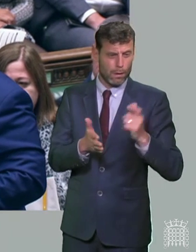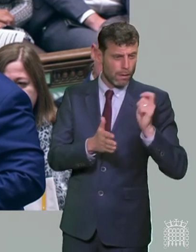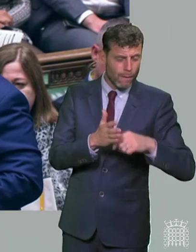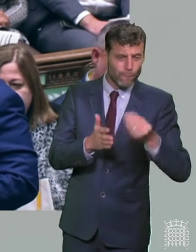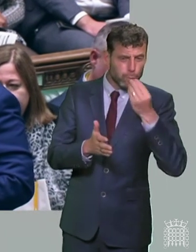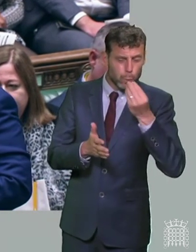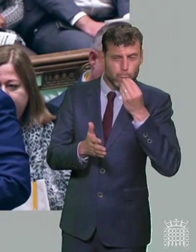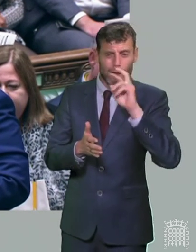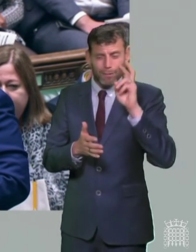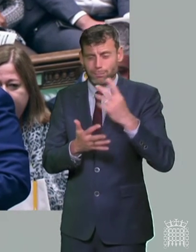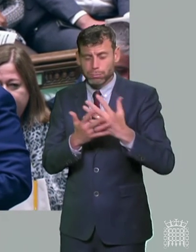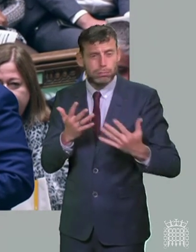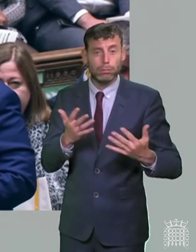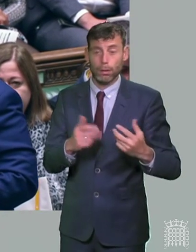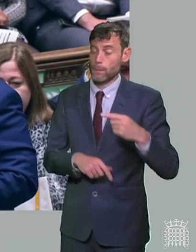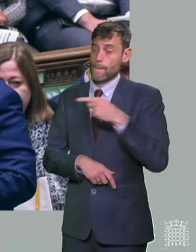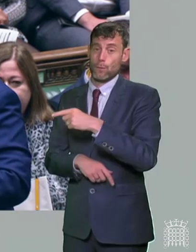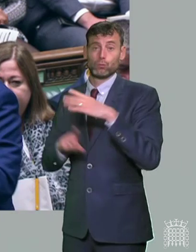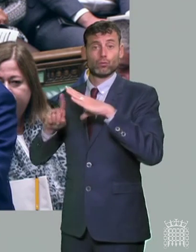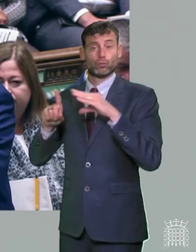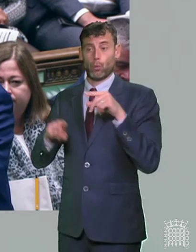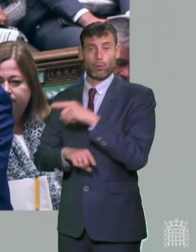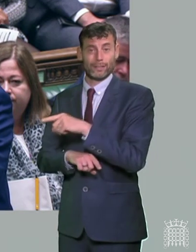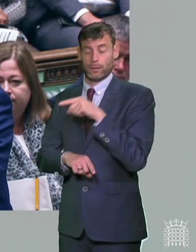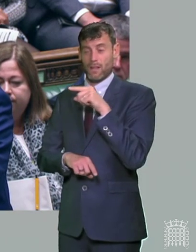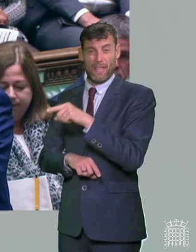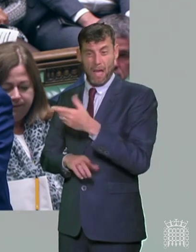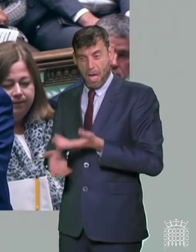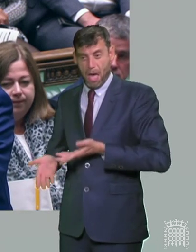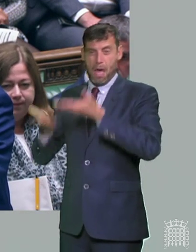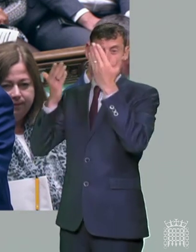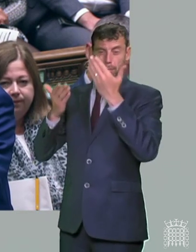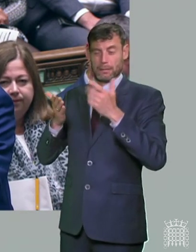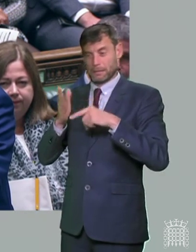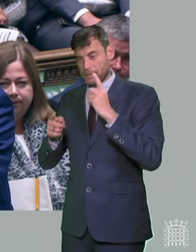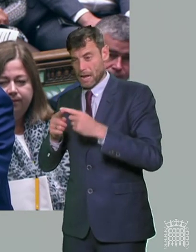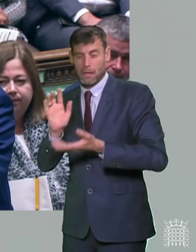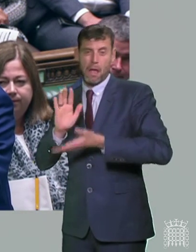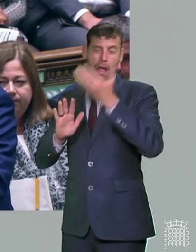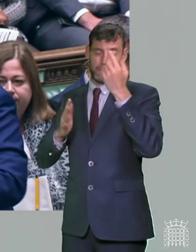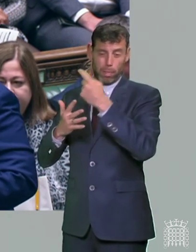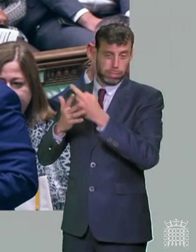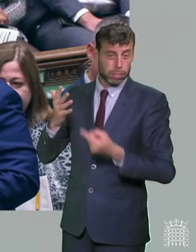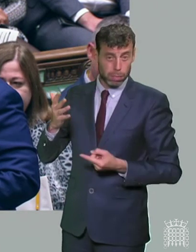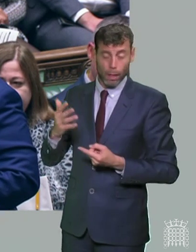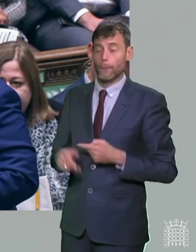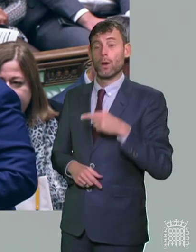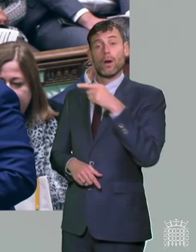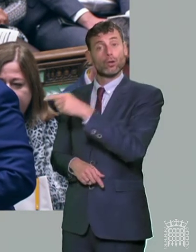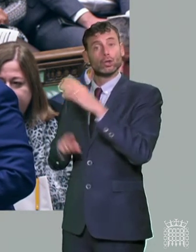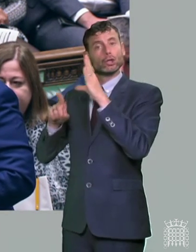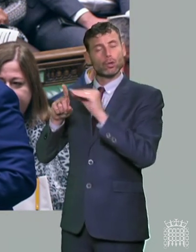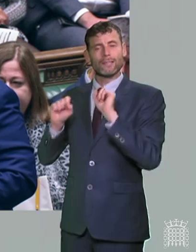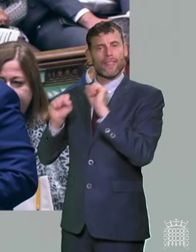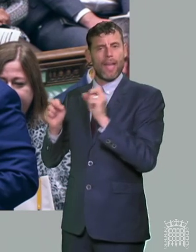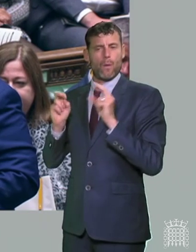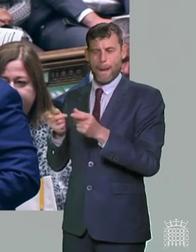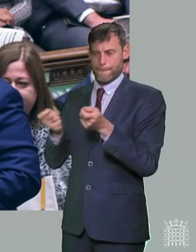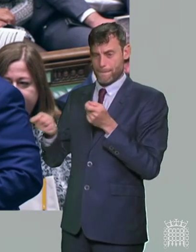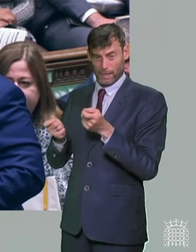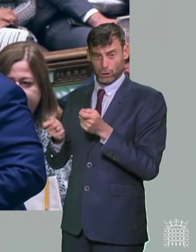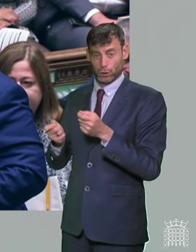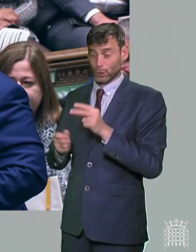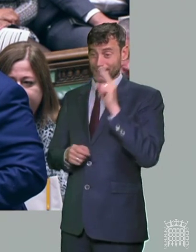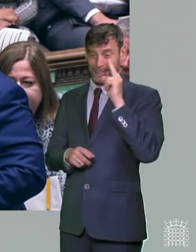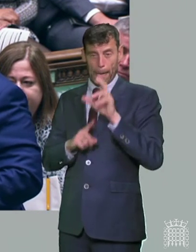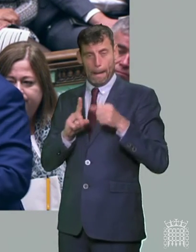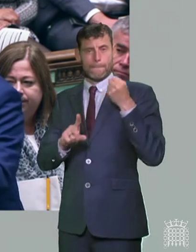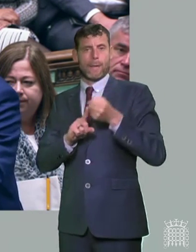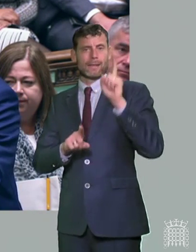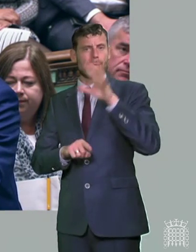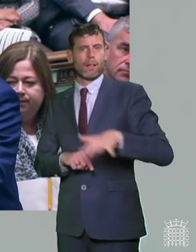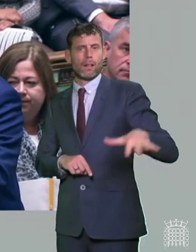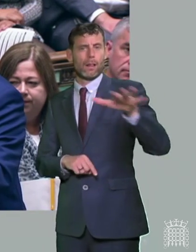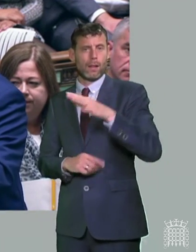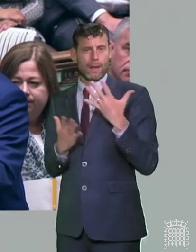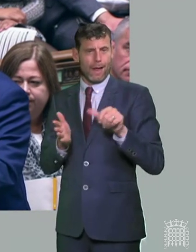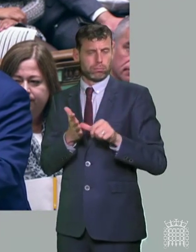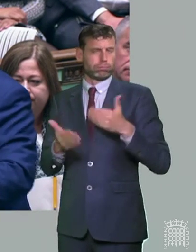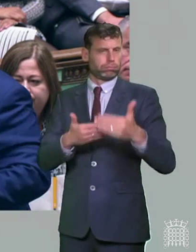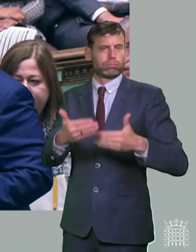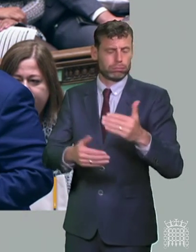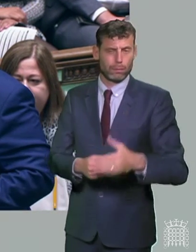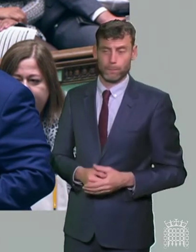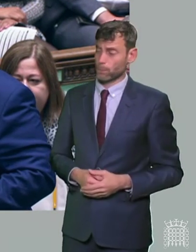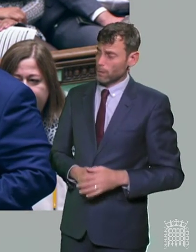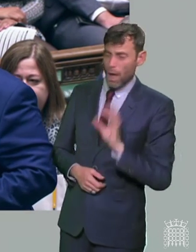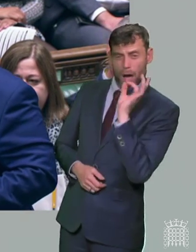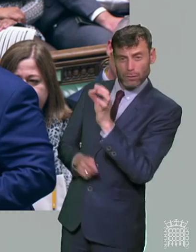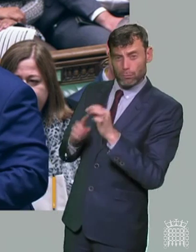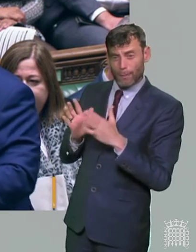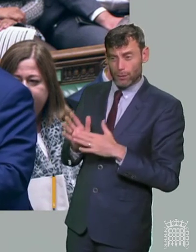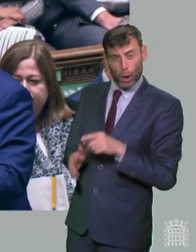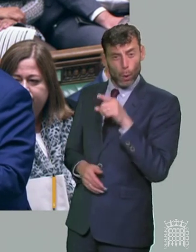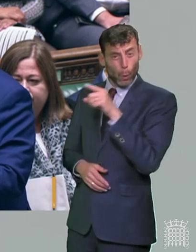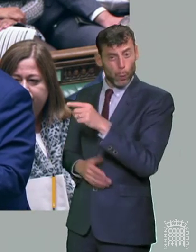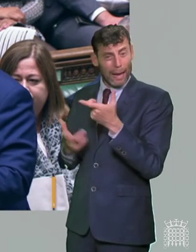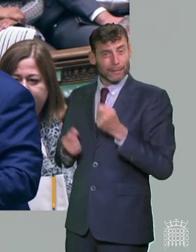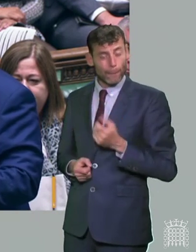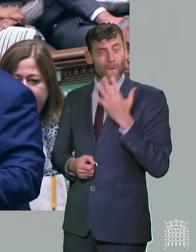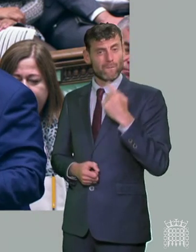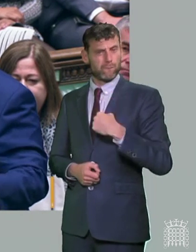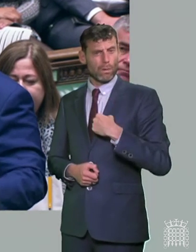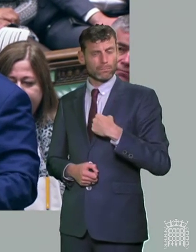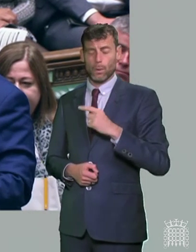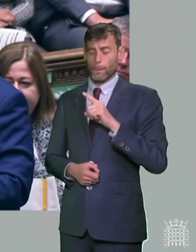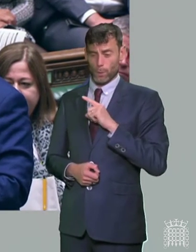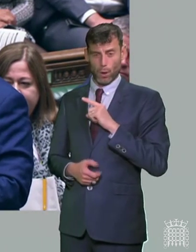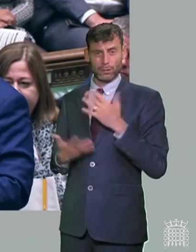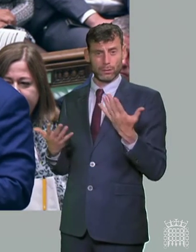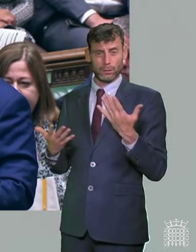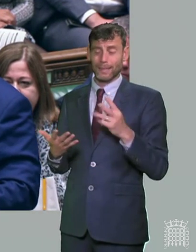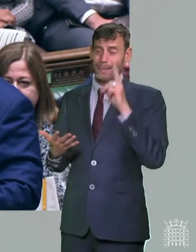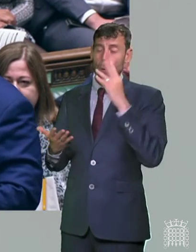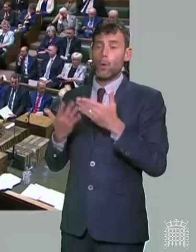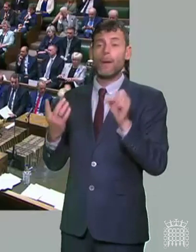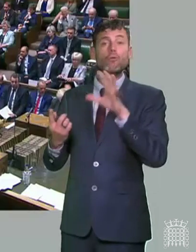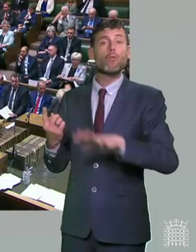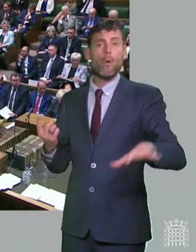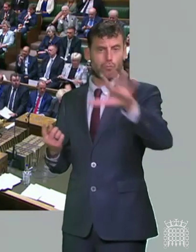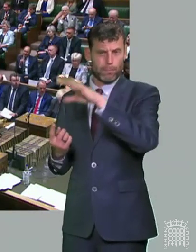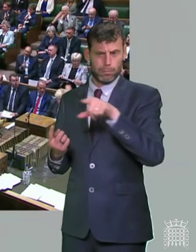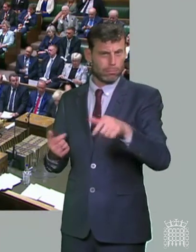After 12 years in government, the Tories have left the UK economy in the doldrums and pushed millions of people into poverty, so can I ask the Prime Minister: does he think his Government bear any blame for the fact that the United Kingdom is doing so much worse than our European neighbours?